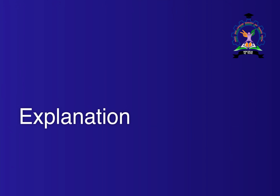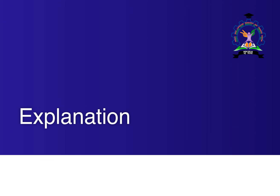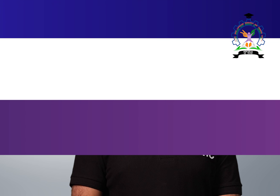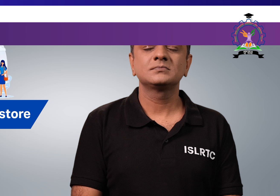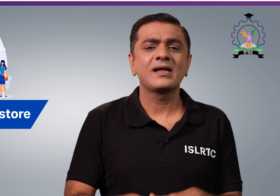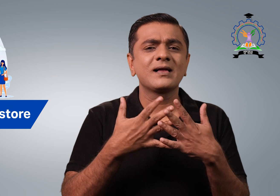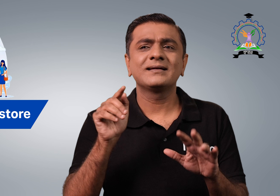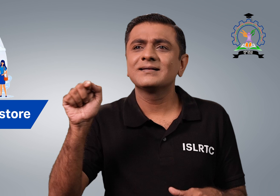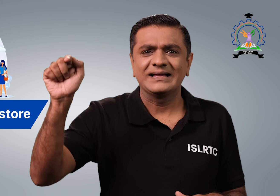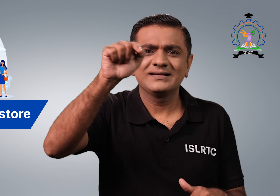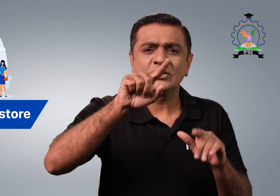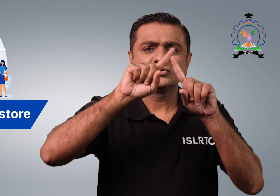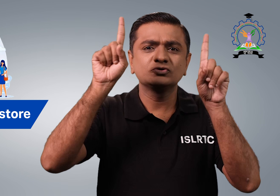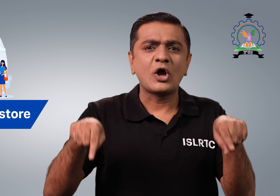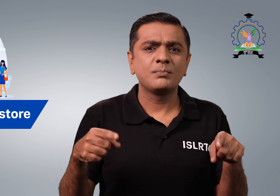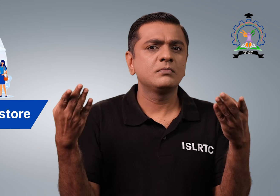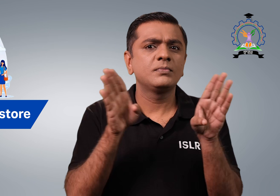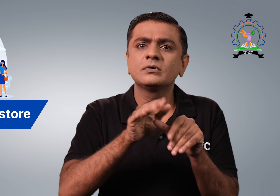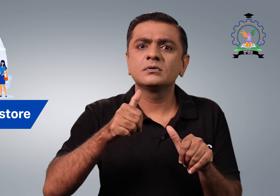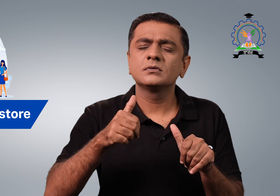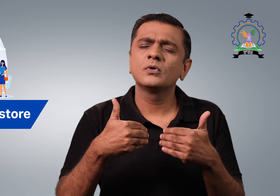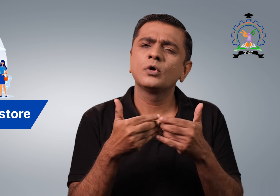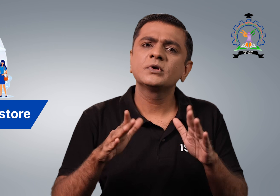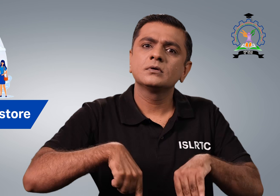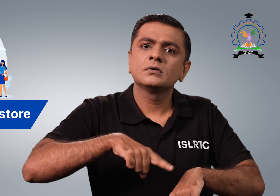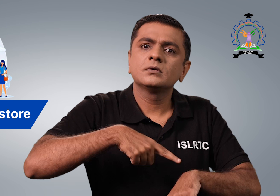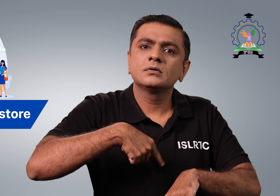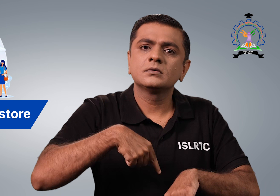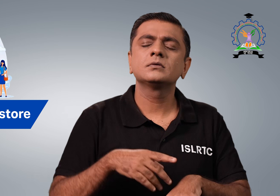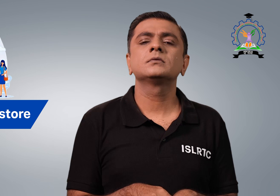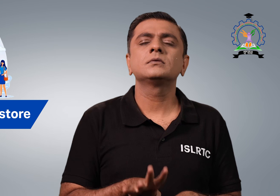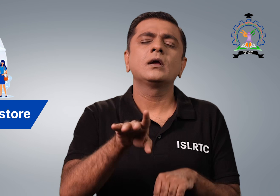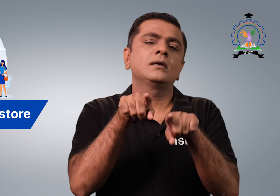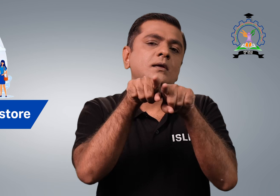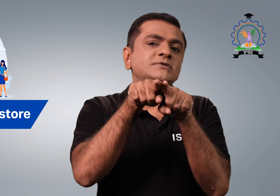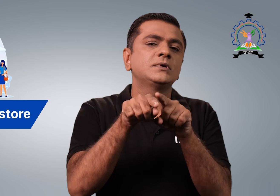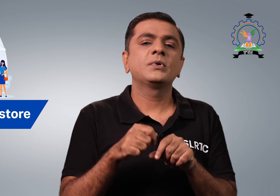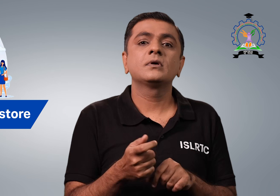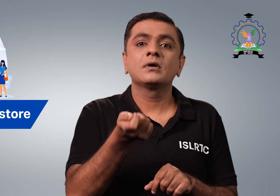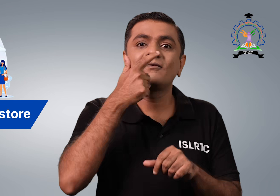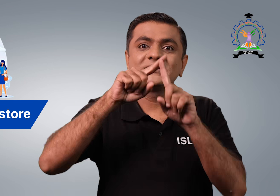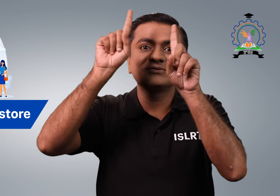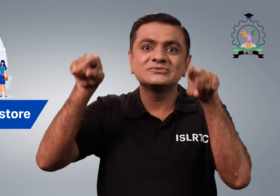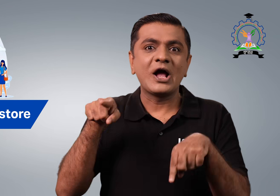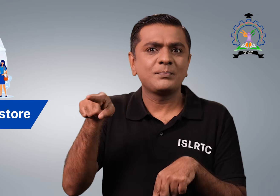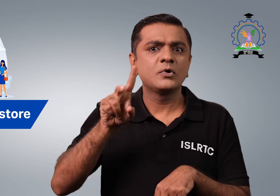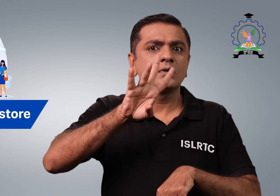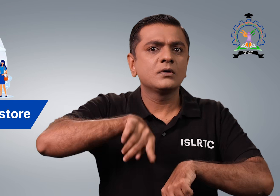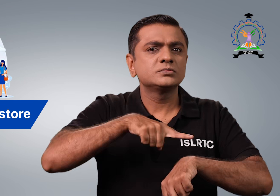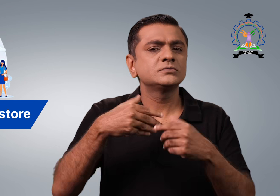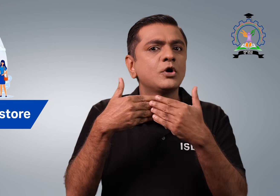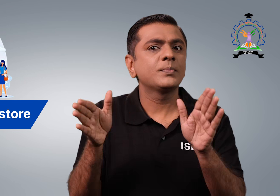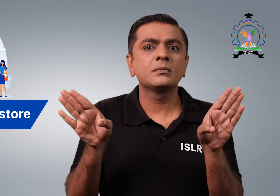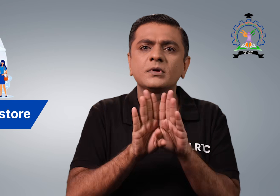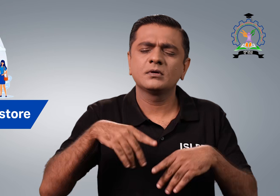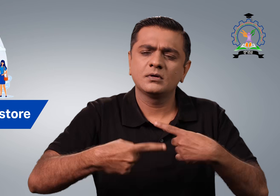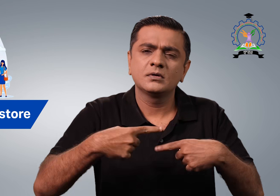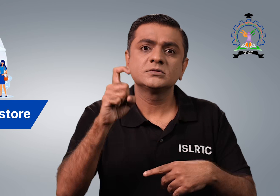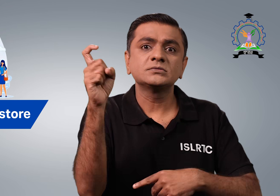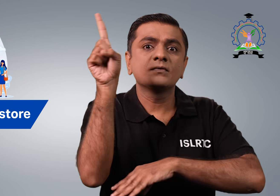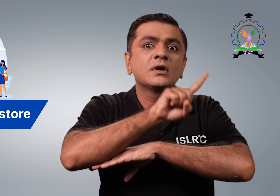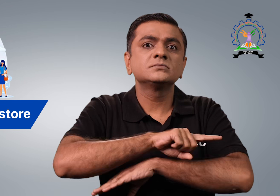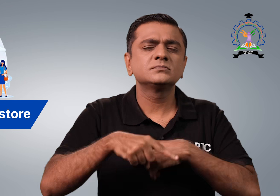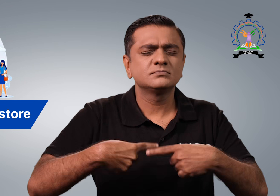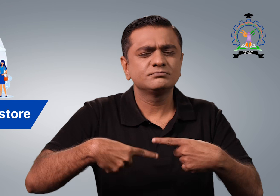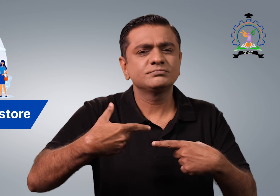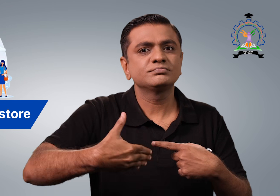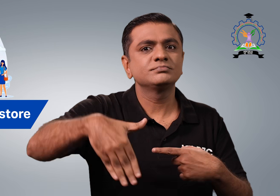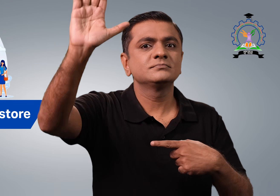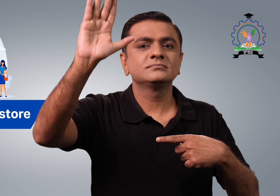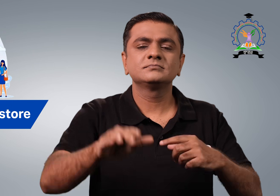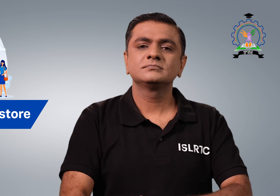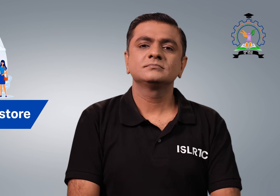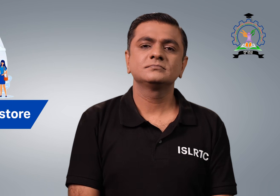It is a store that is open 24 hours a day. For example, a medical store that is open 24 hours a day, 7 days a week.